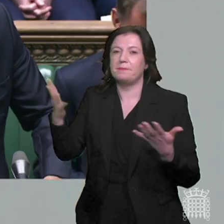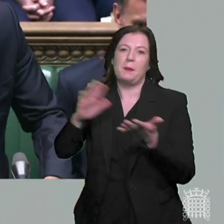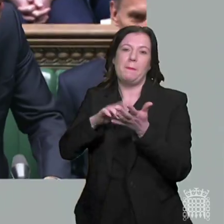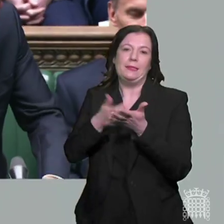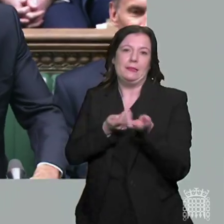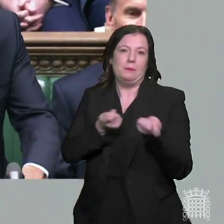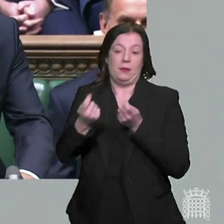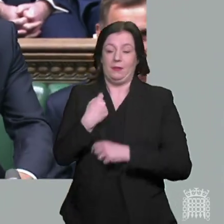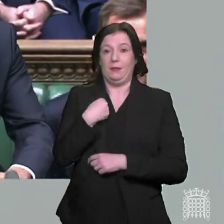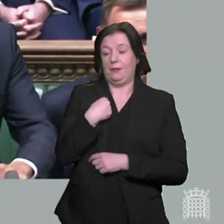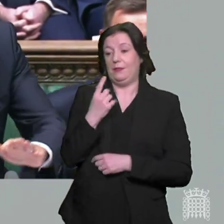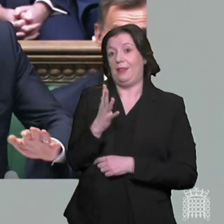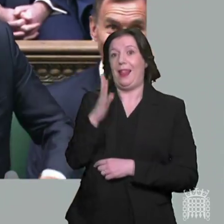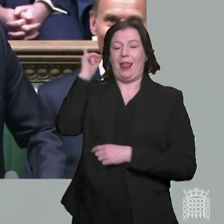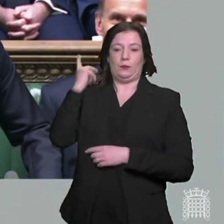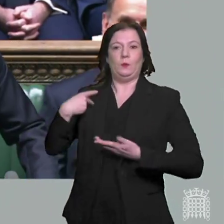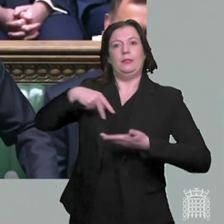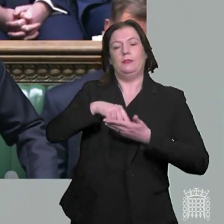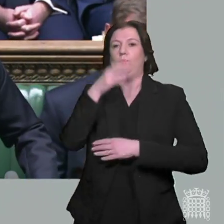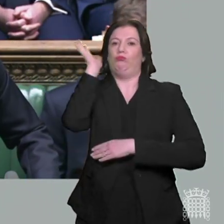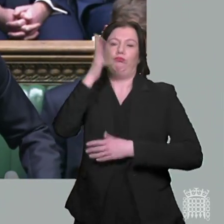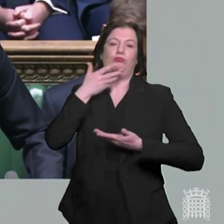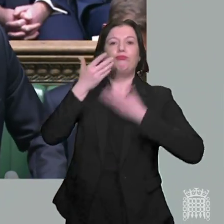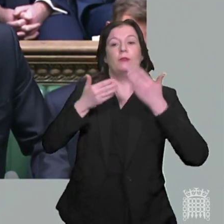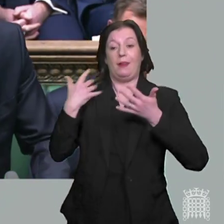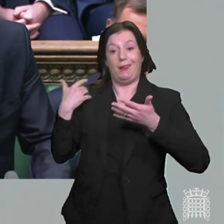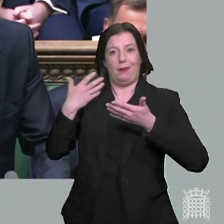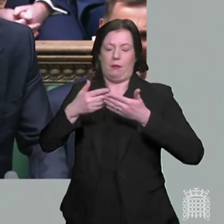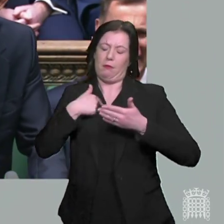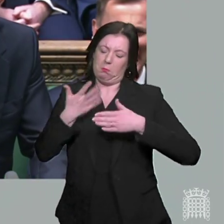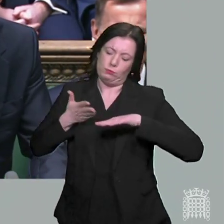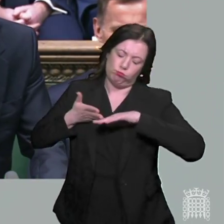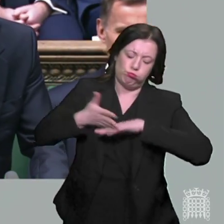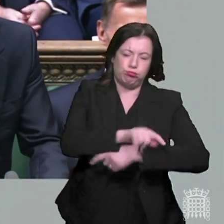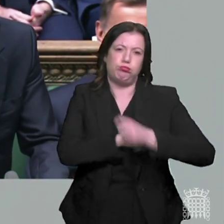Since I was at this Dispatch Box a week ago, the Government have been delivering for the British people.